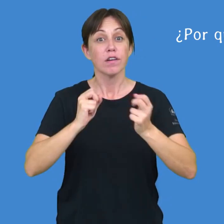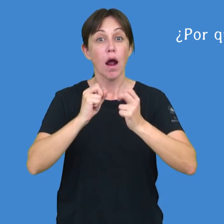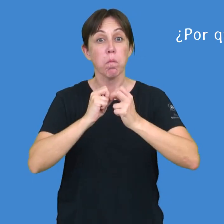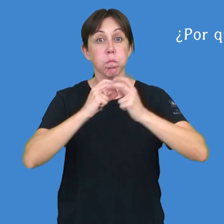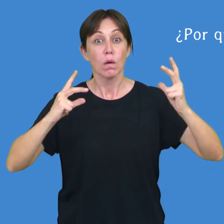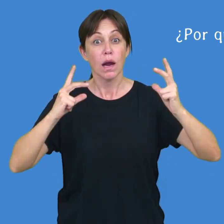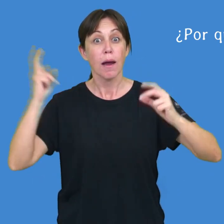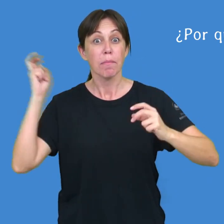gordo